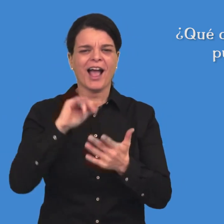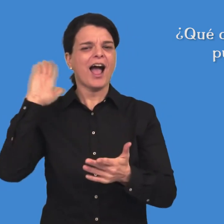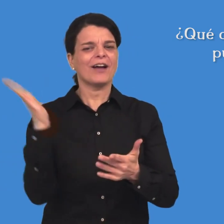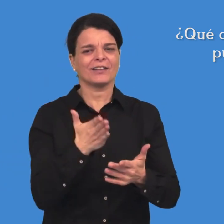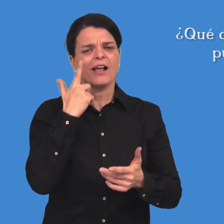afectar